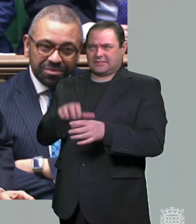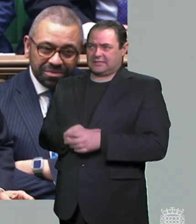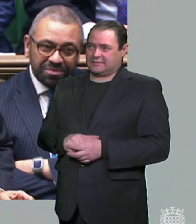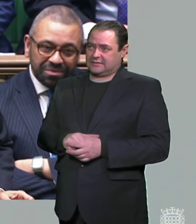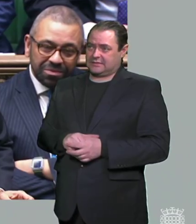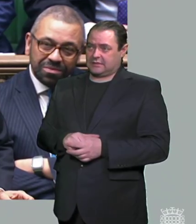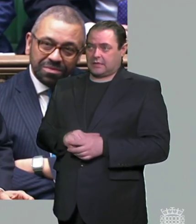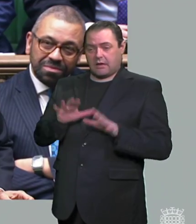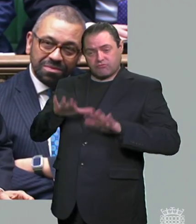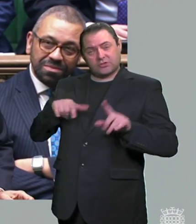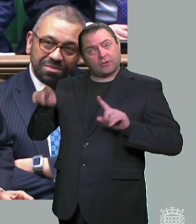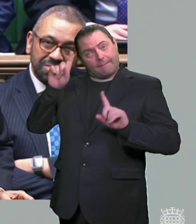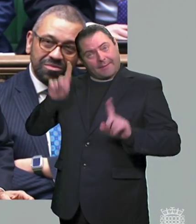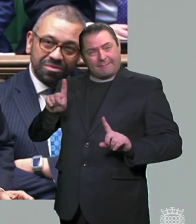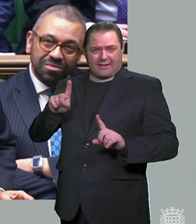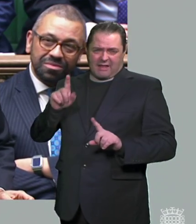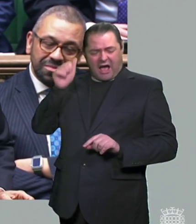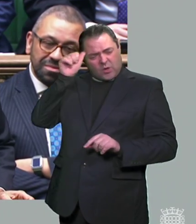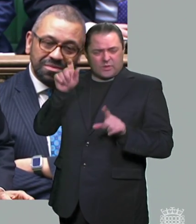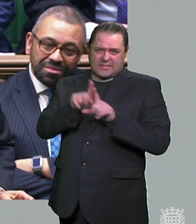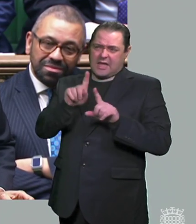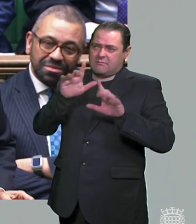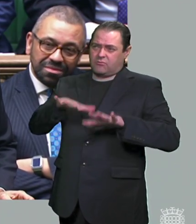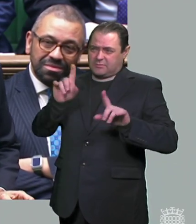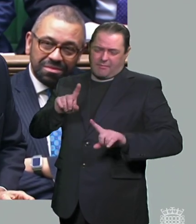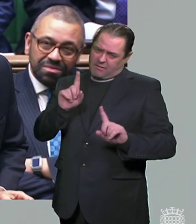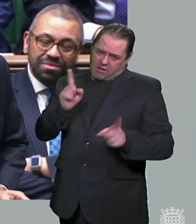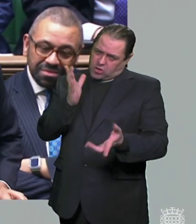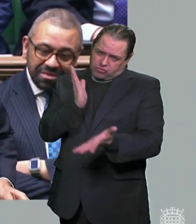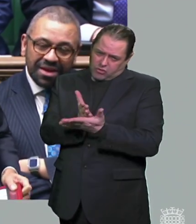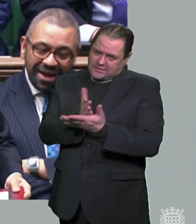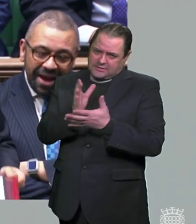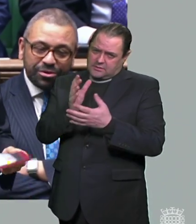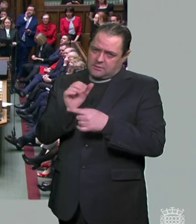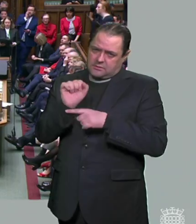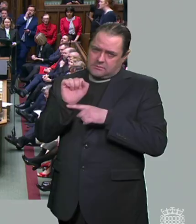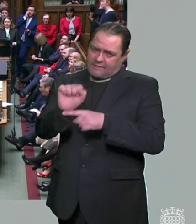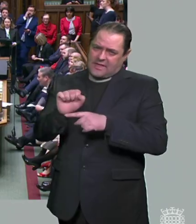I know what the British people know: on this question, he cannot be trusted to stick up for Britain—